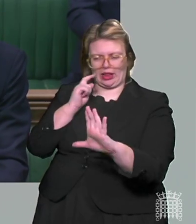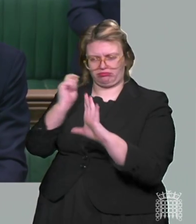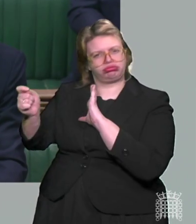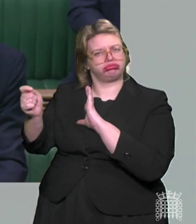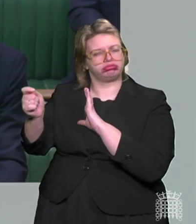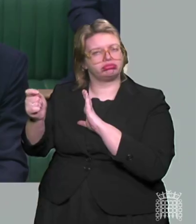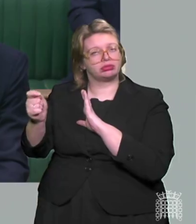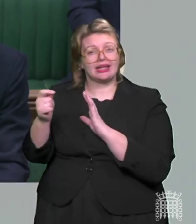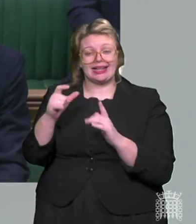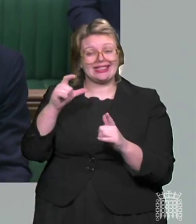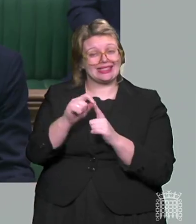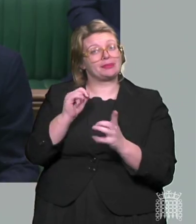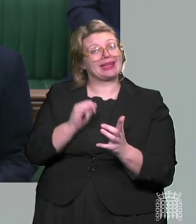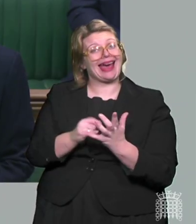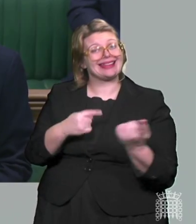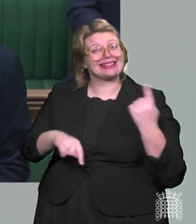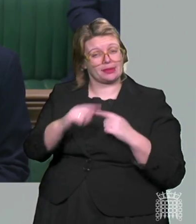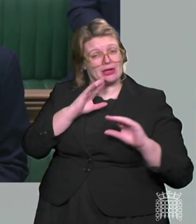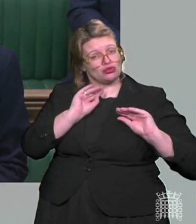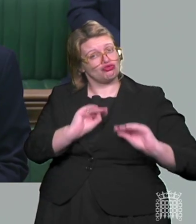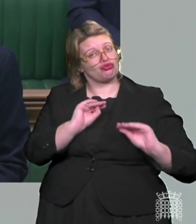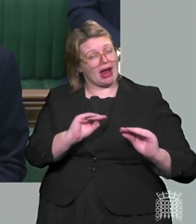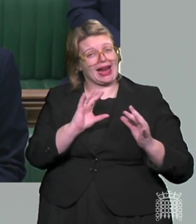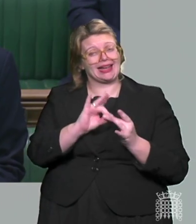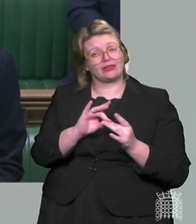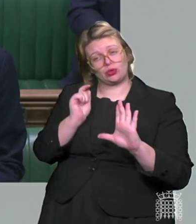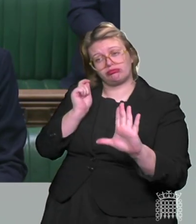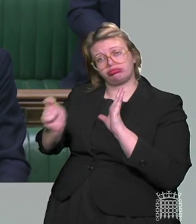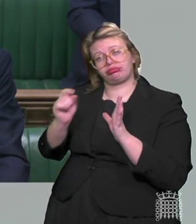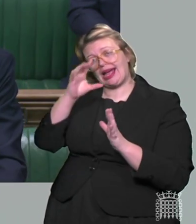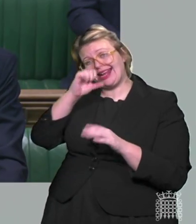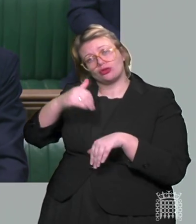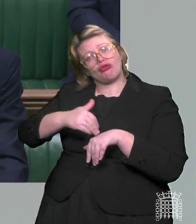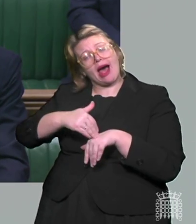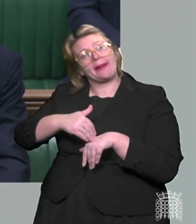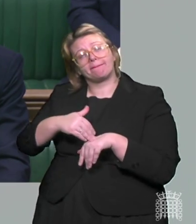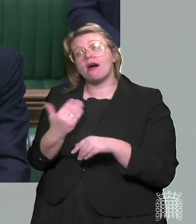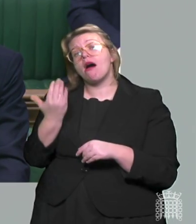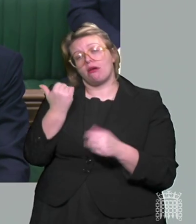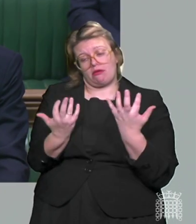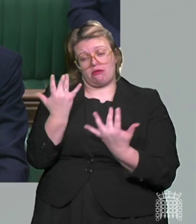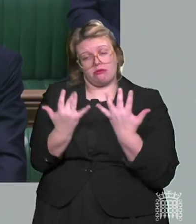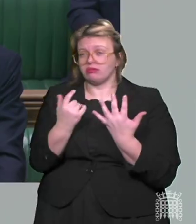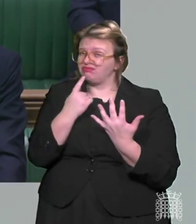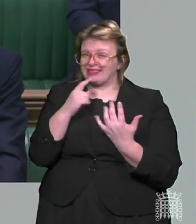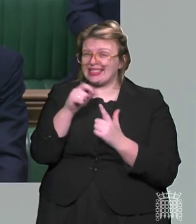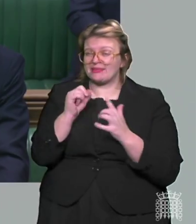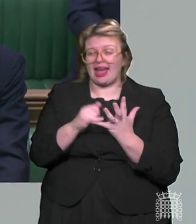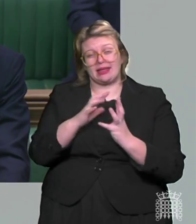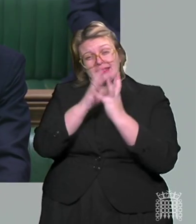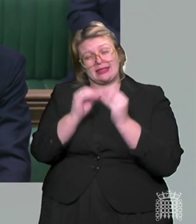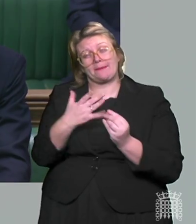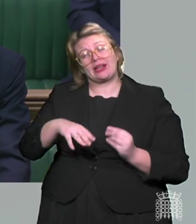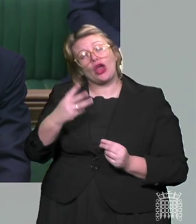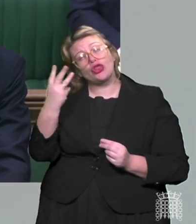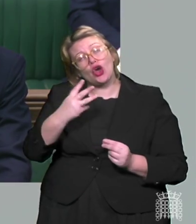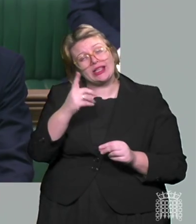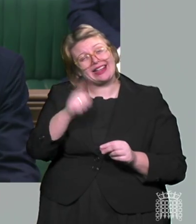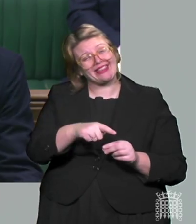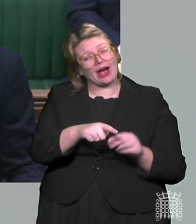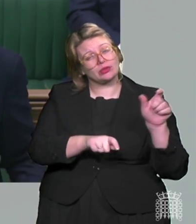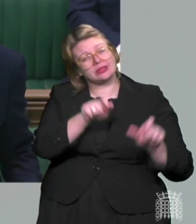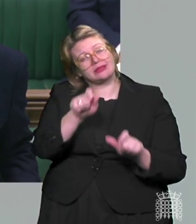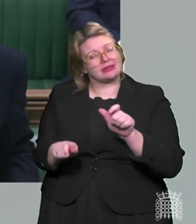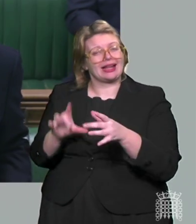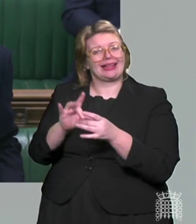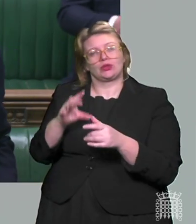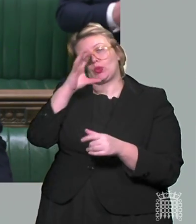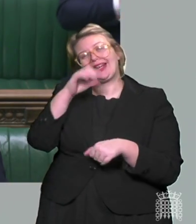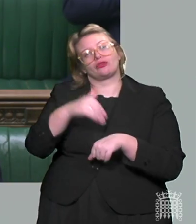Further, we have the work of the special tribunal that I mentioned, and we are providing a great deal of practical help on the ground in training Ukrainian judges and providing funding to help them to find evidence and to prosecute these crimes effectively.